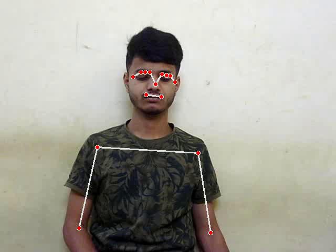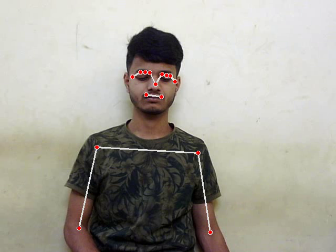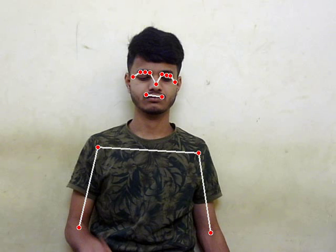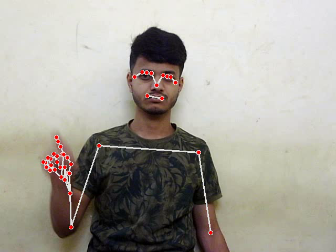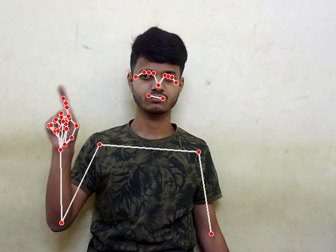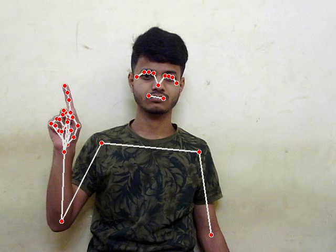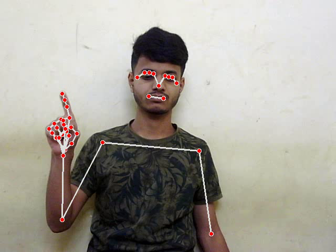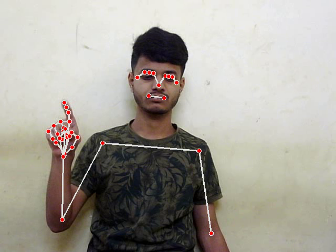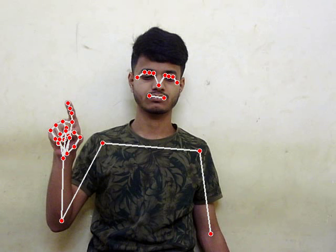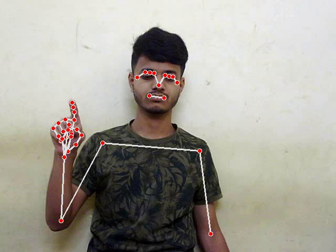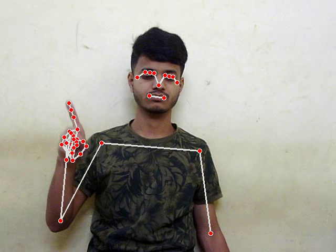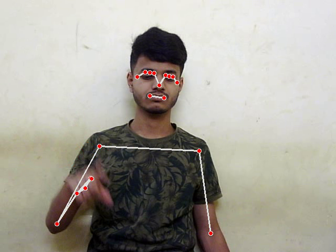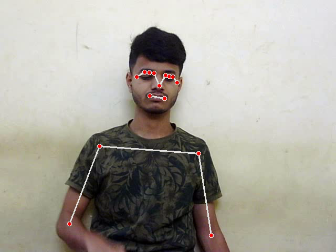need